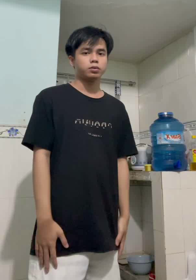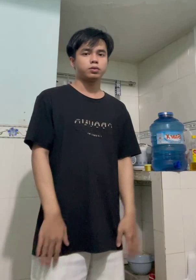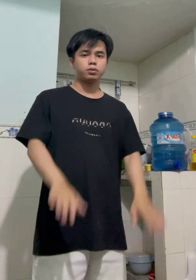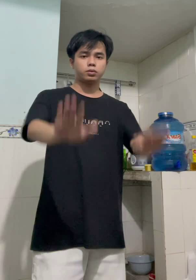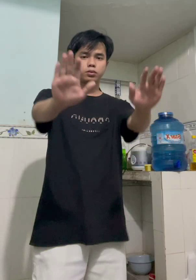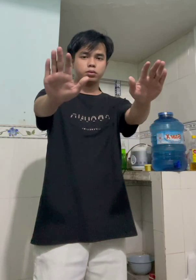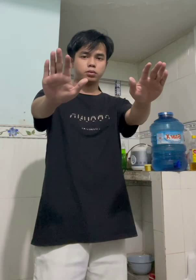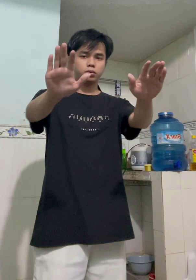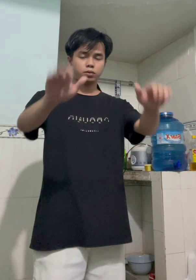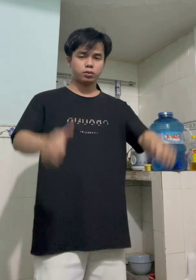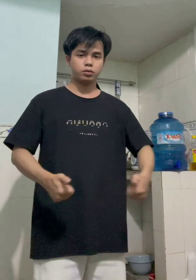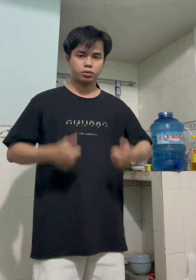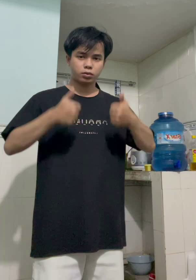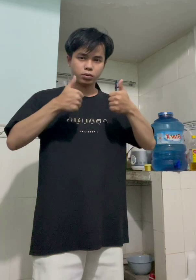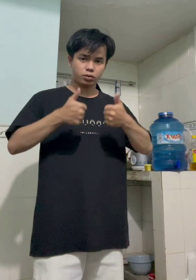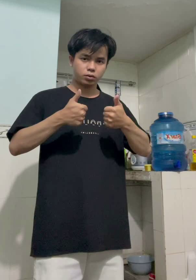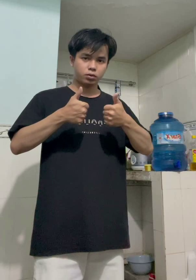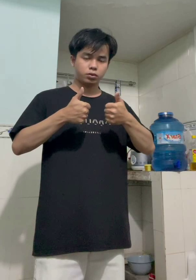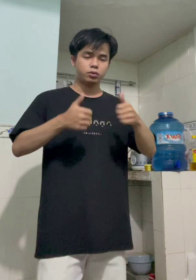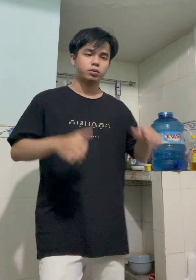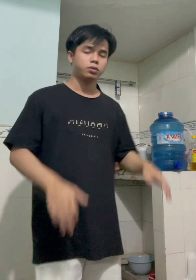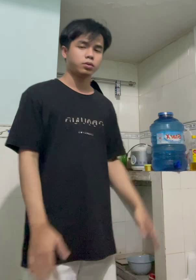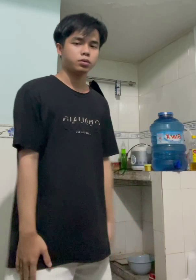tuyet voi